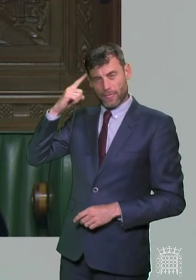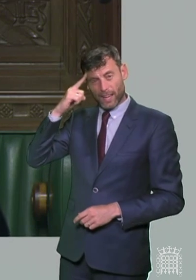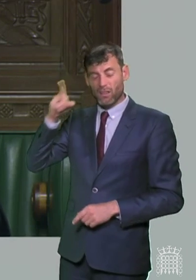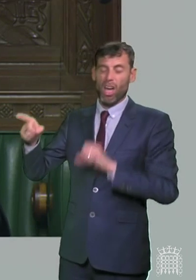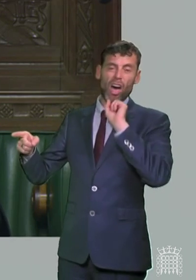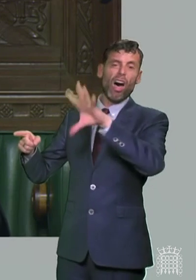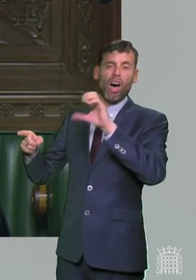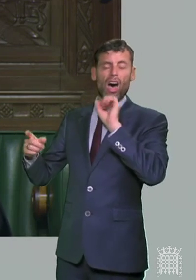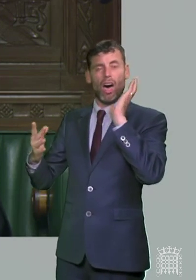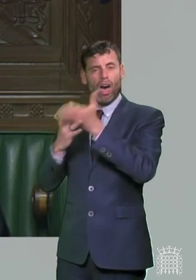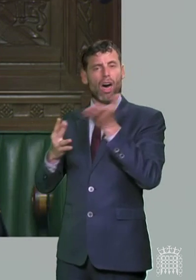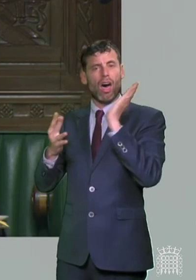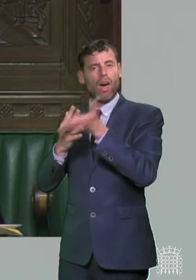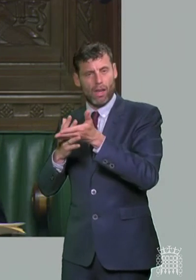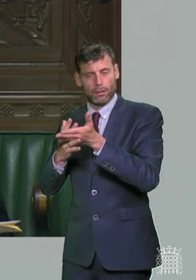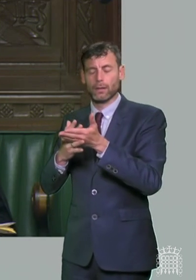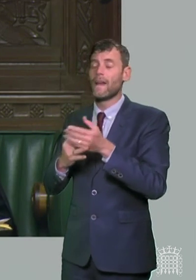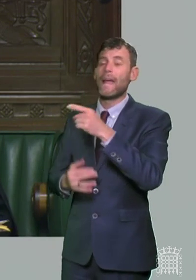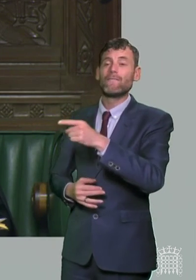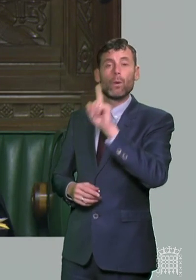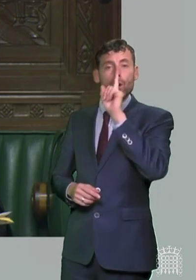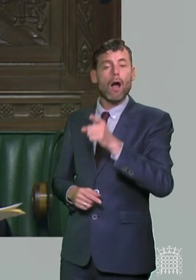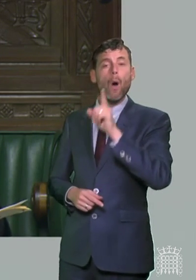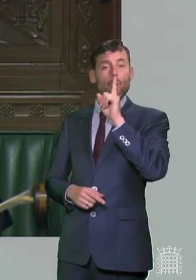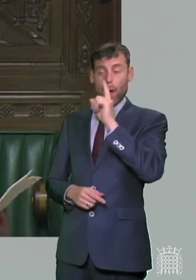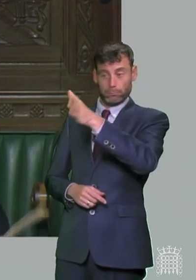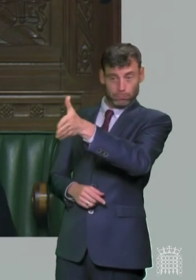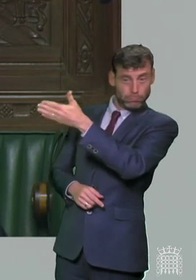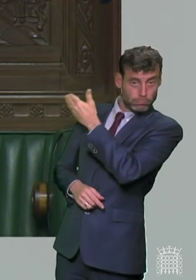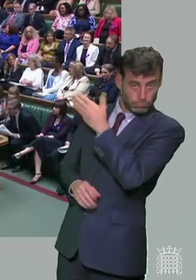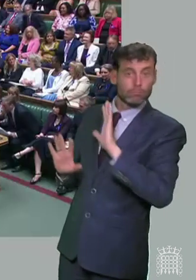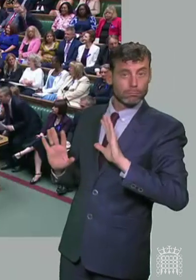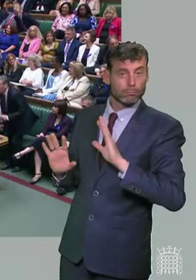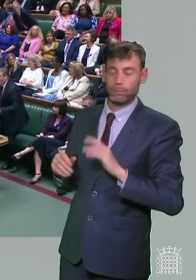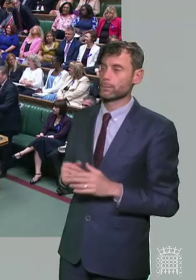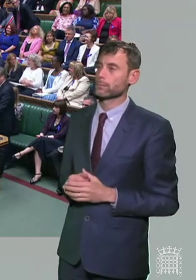The best thing to do, if you want it to carry, is to try standing on the Terrace for a while.